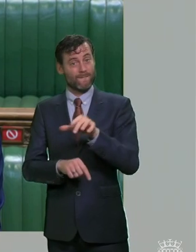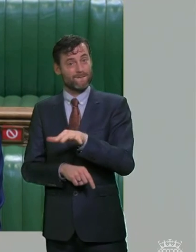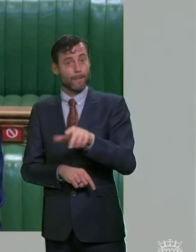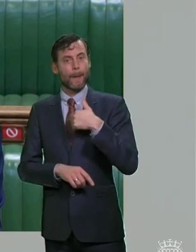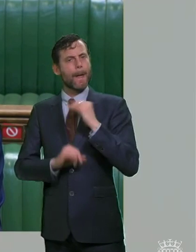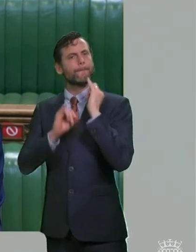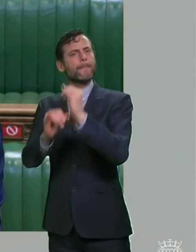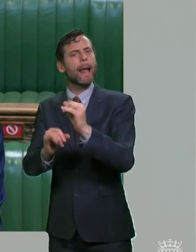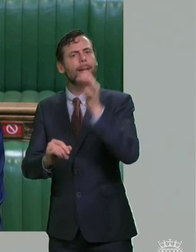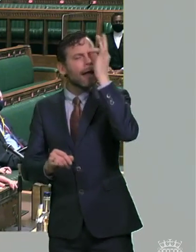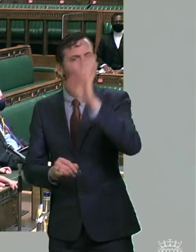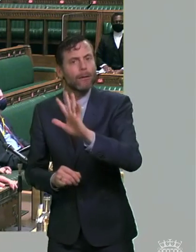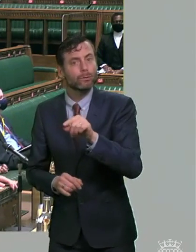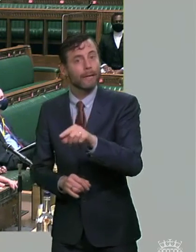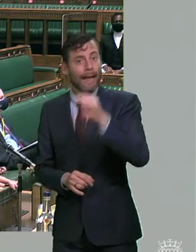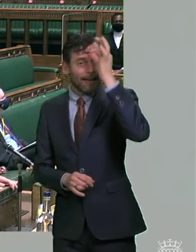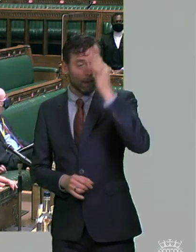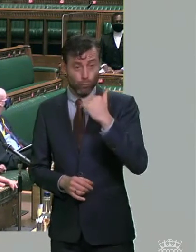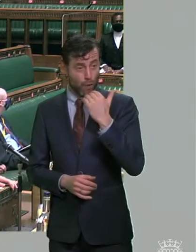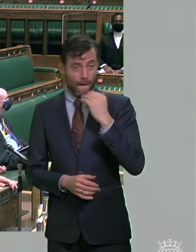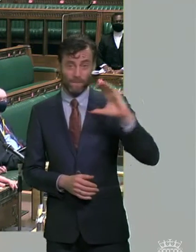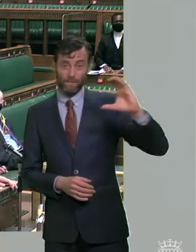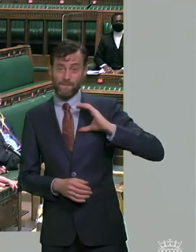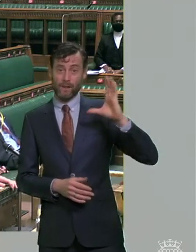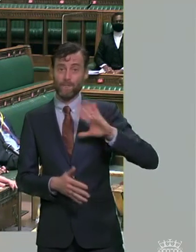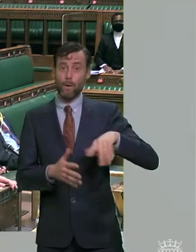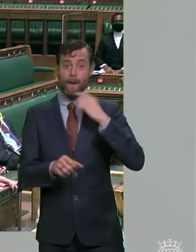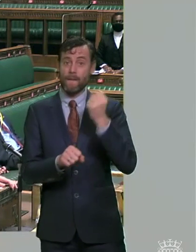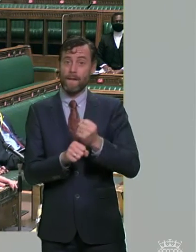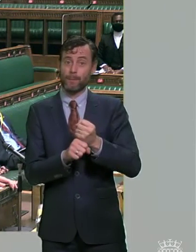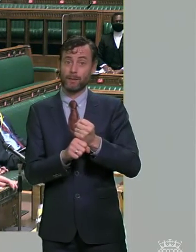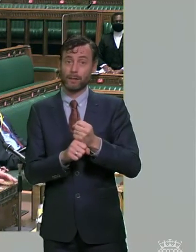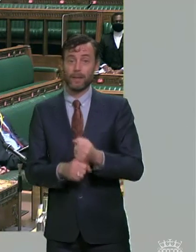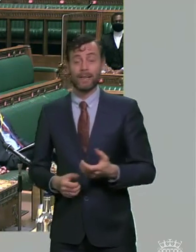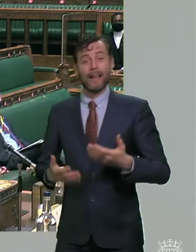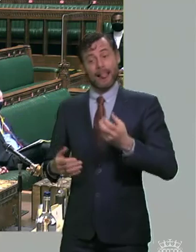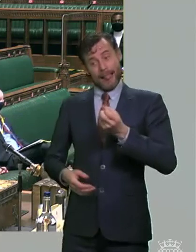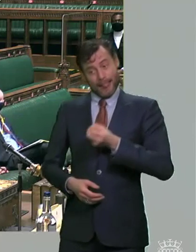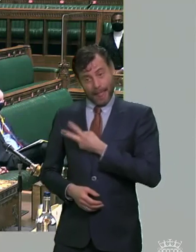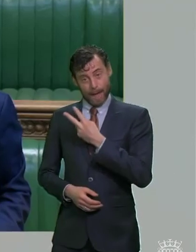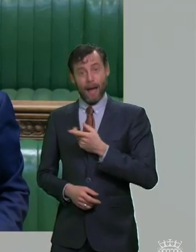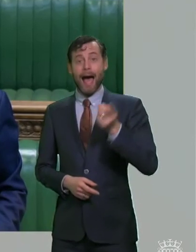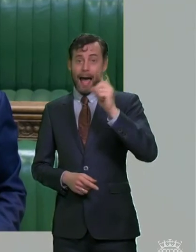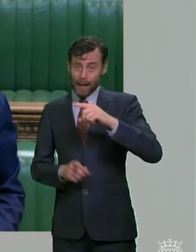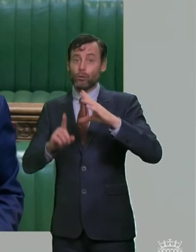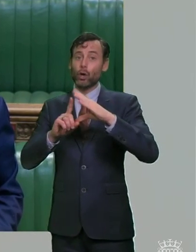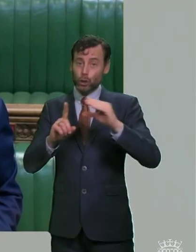They have been starved of funding for a decade, and Labour and Conservative councils are in the same position.